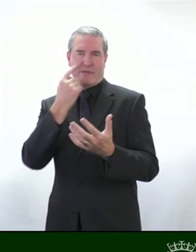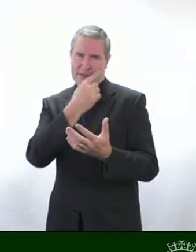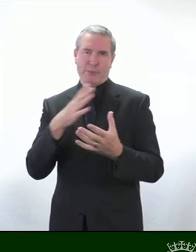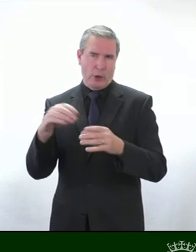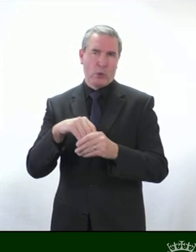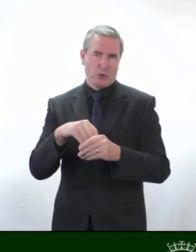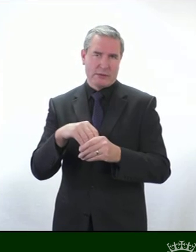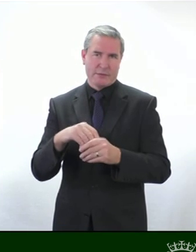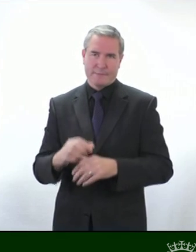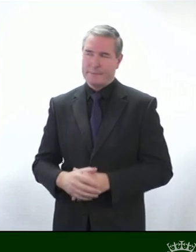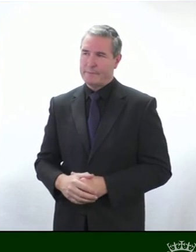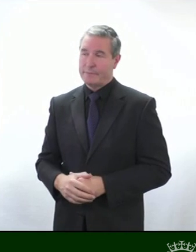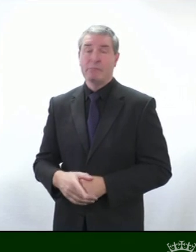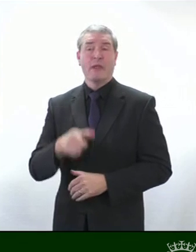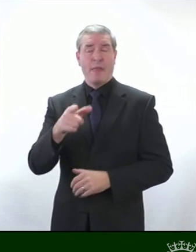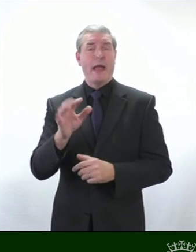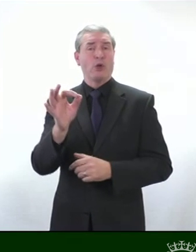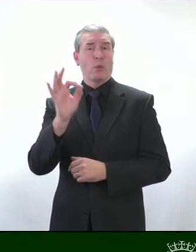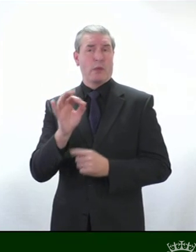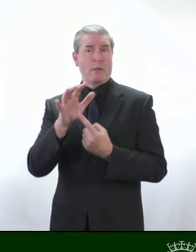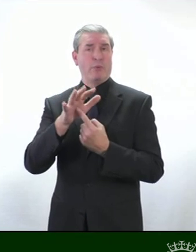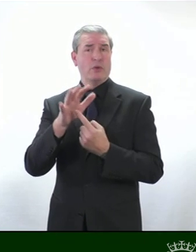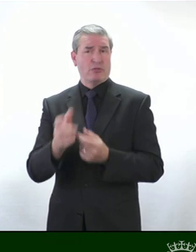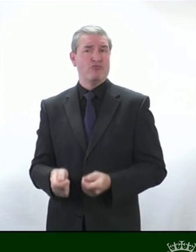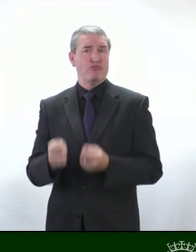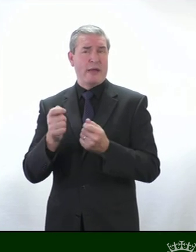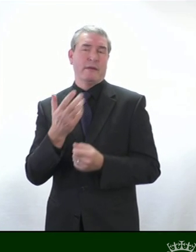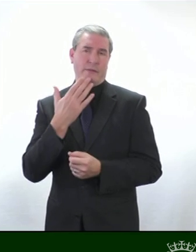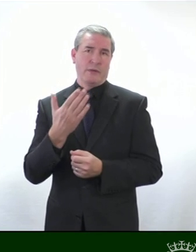I am grateful for the hon. Lady’s question. She is raising an important issue.